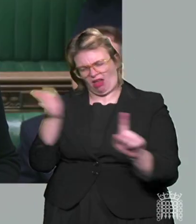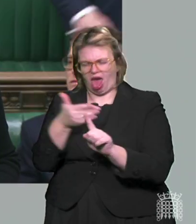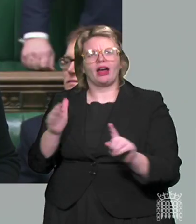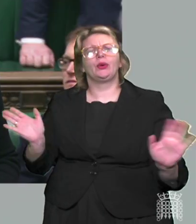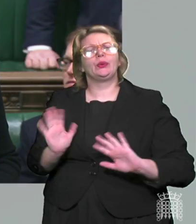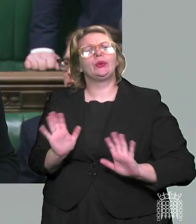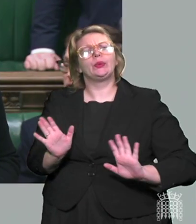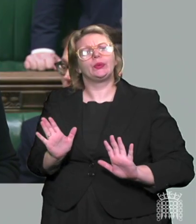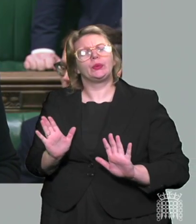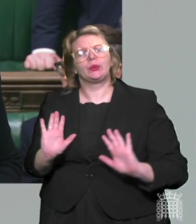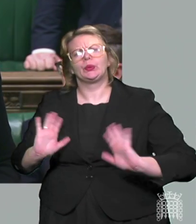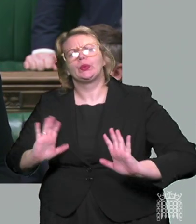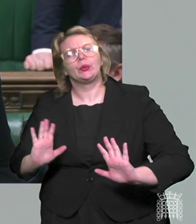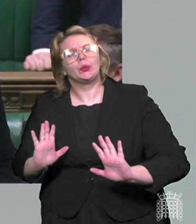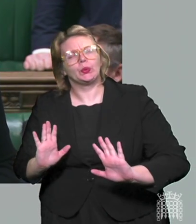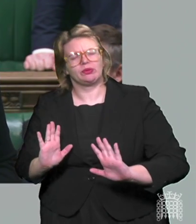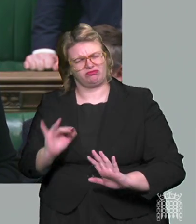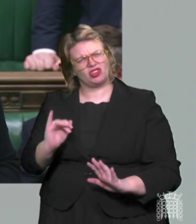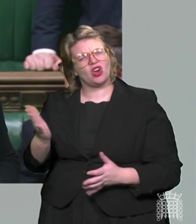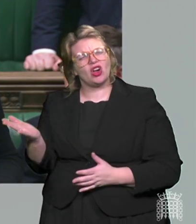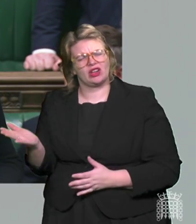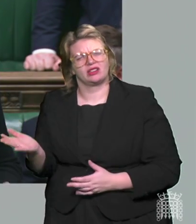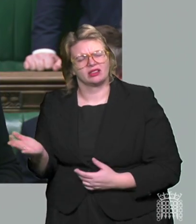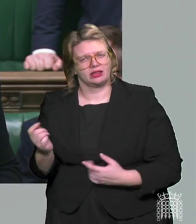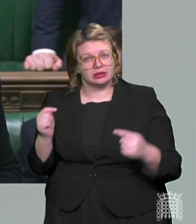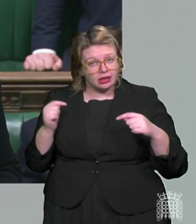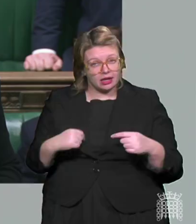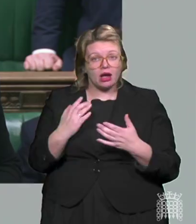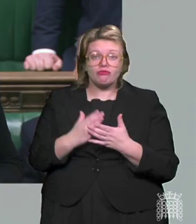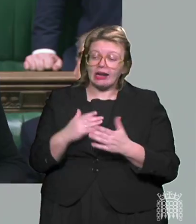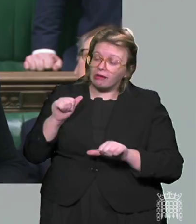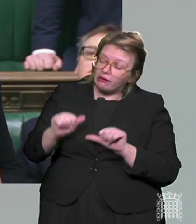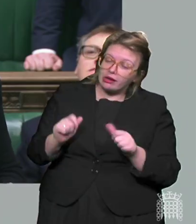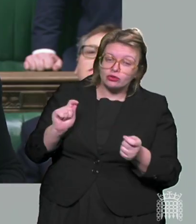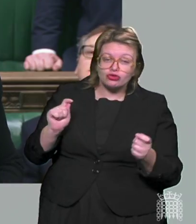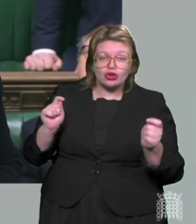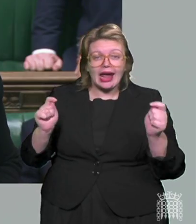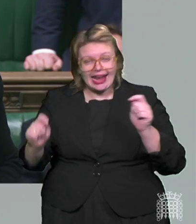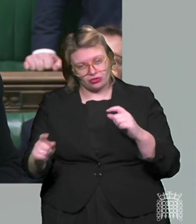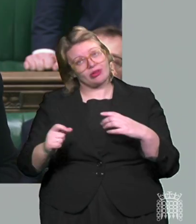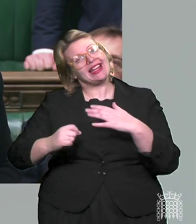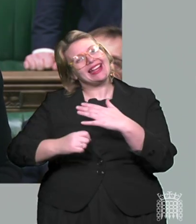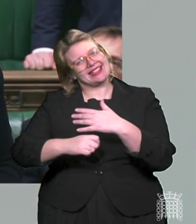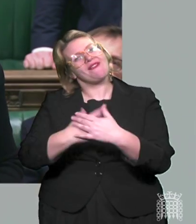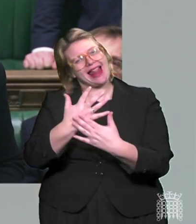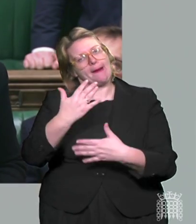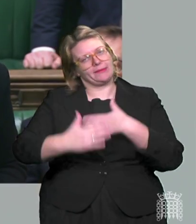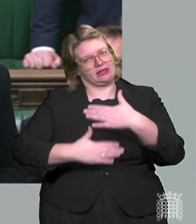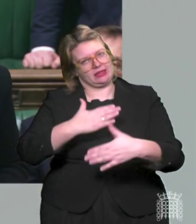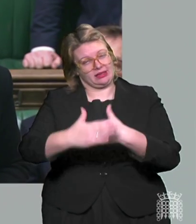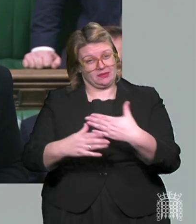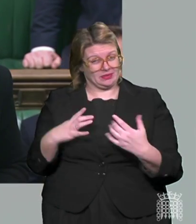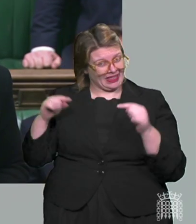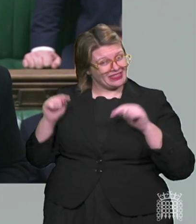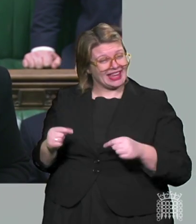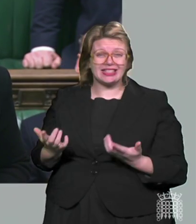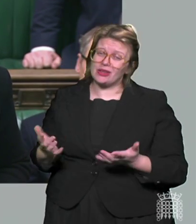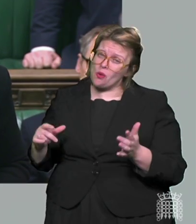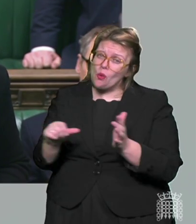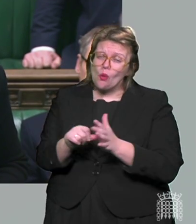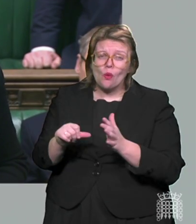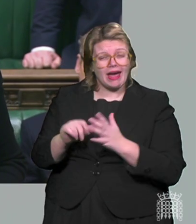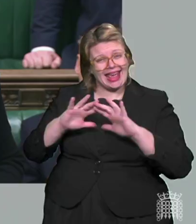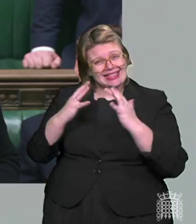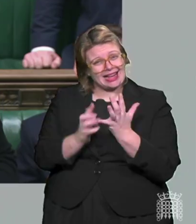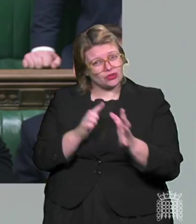This is a development in a very difficult area of international law.